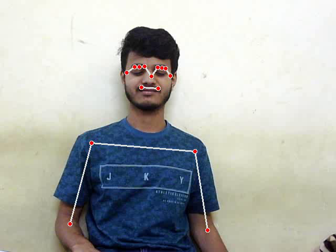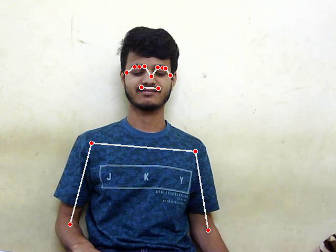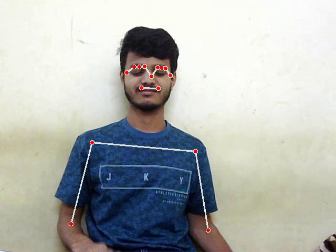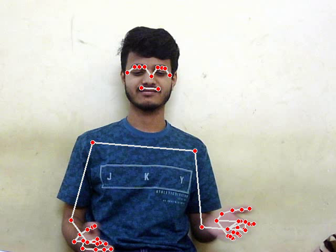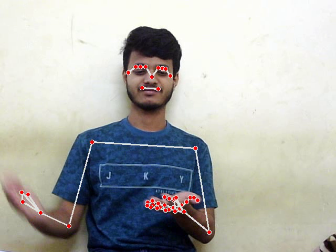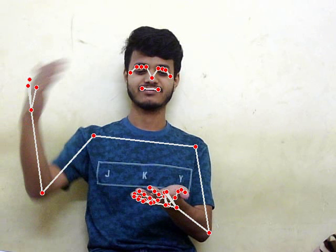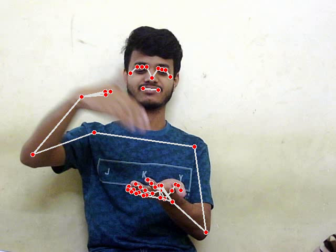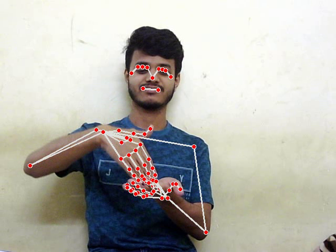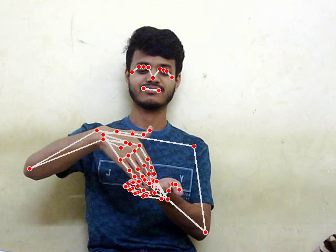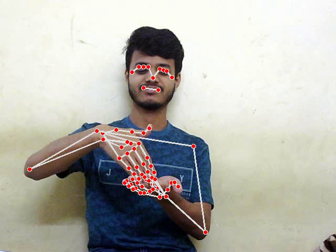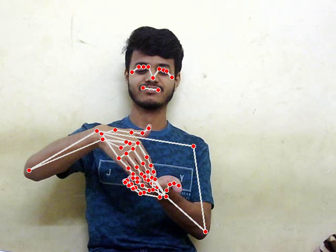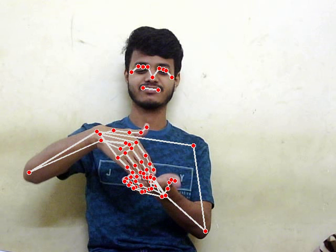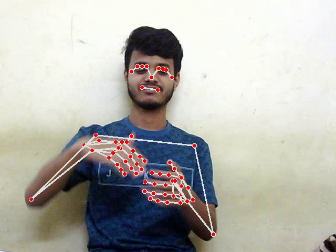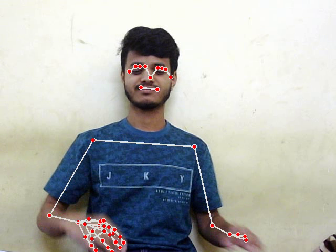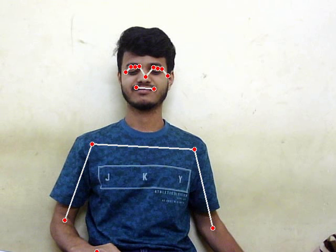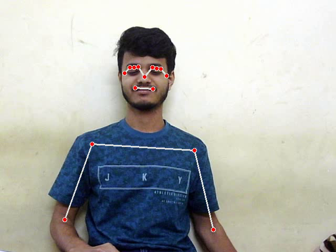again